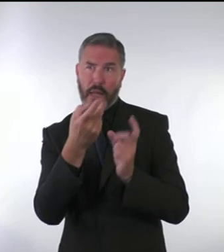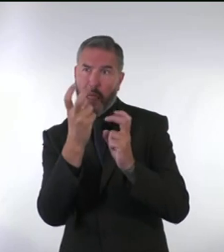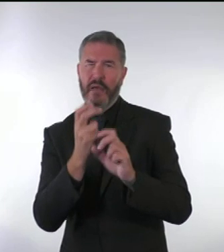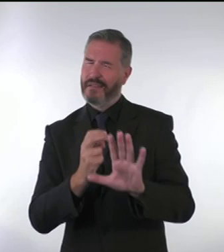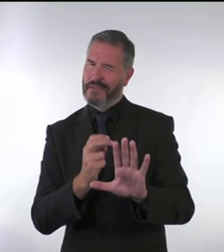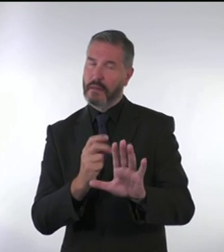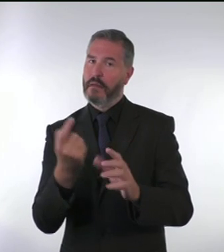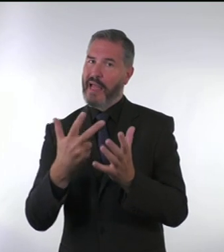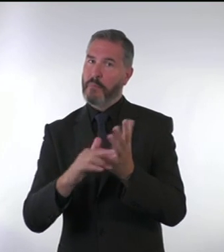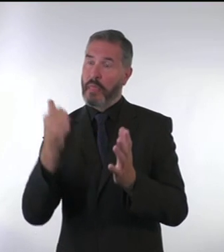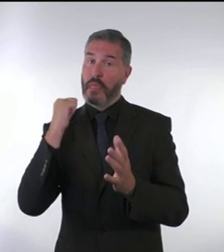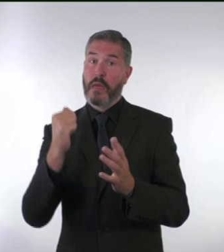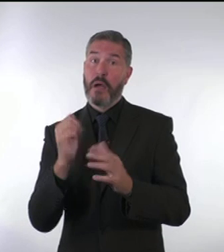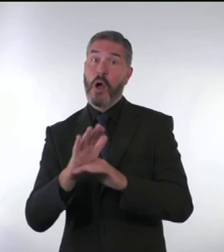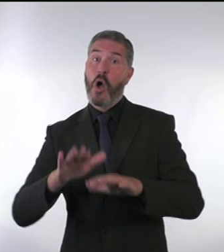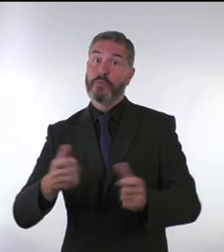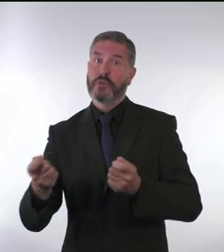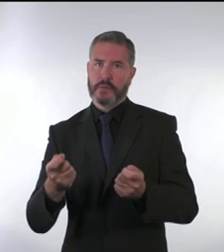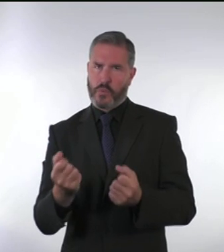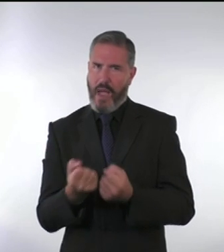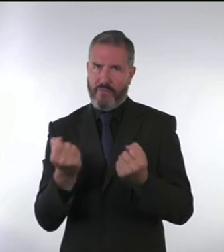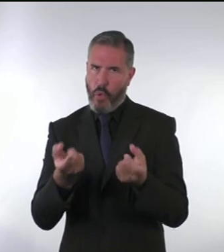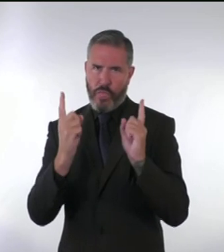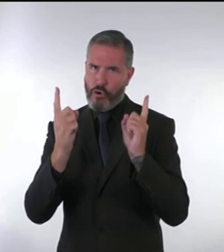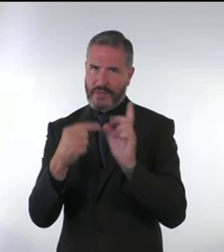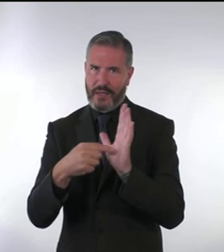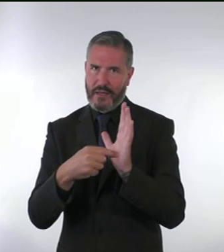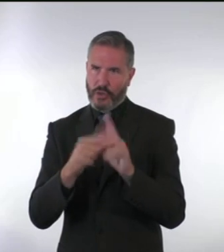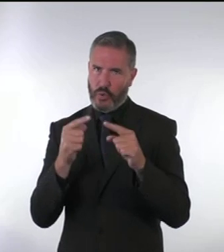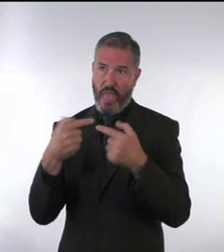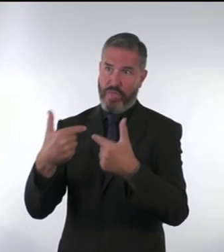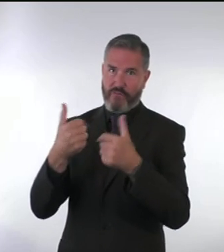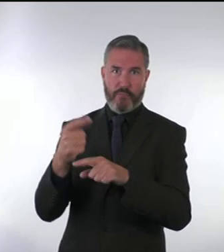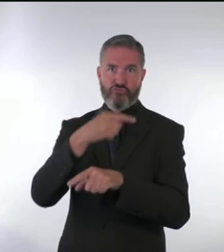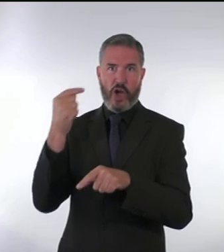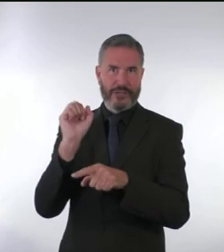Eighteen months ago, the then Home Secretary said that we did not have all the powers yet to tackle the Russian threat.